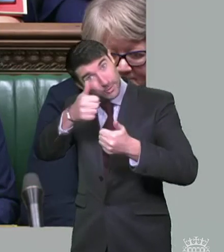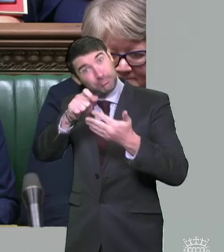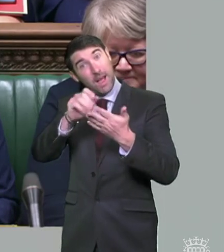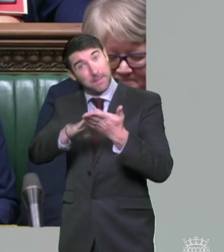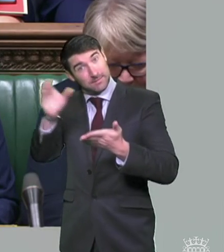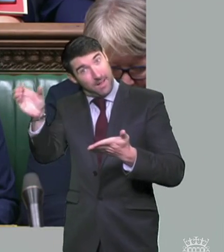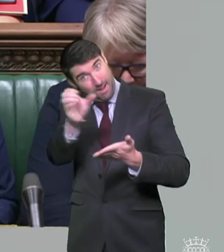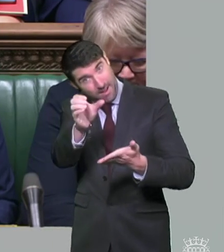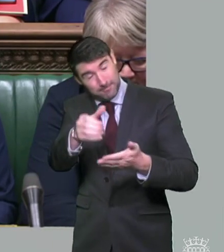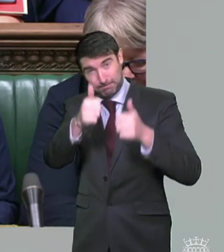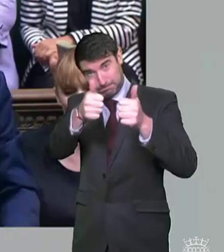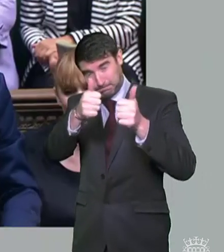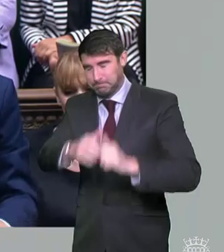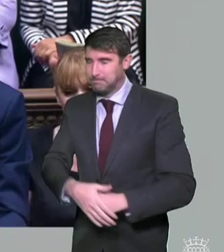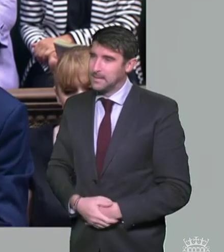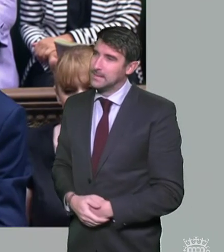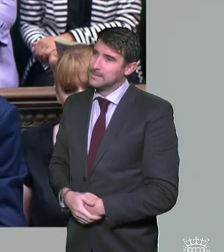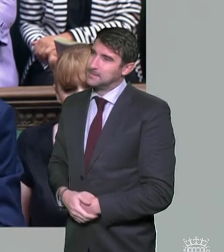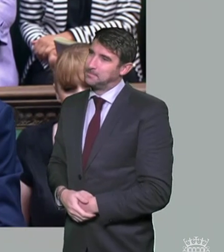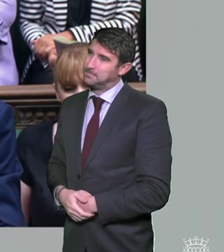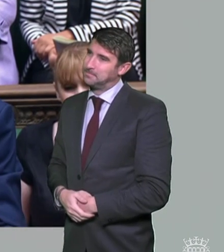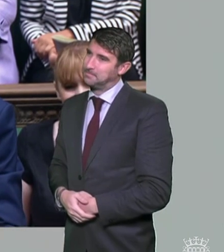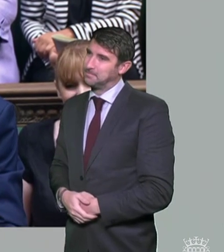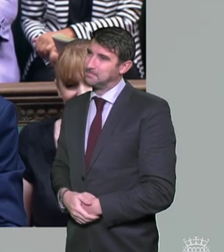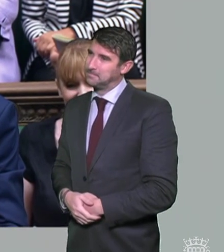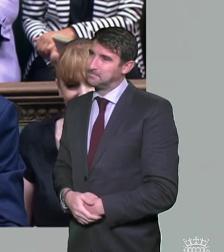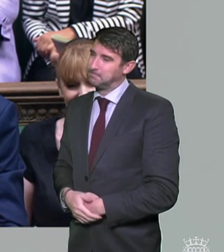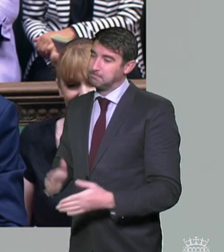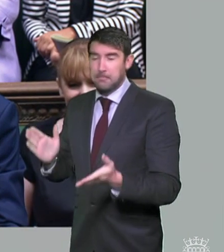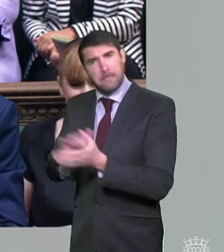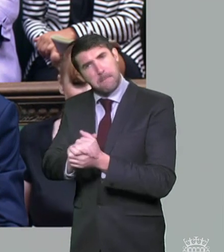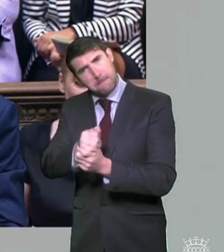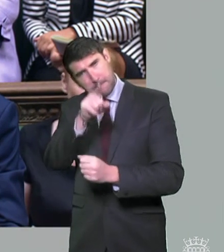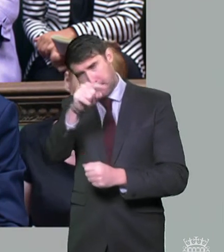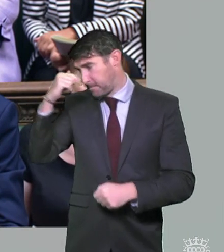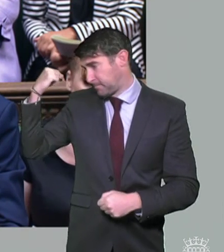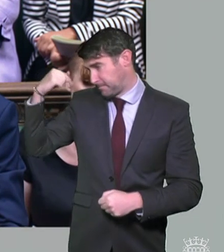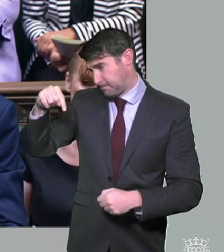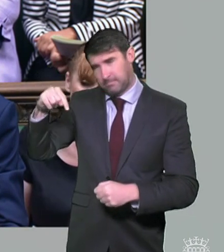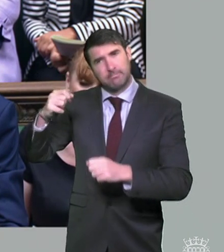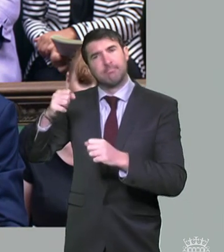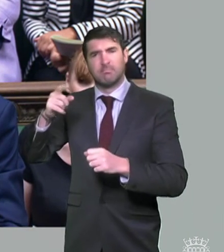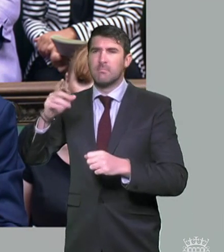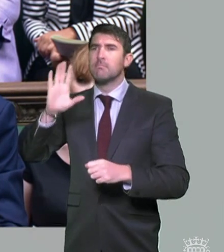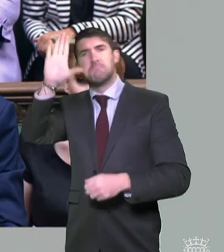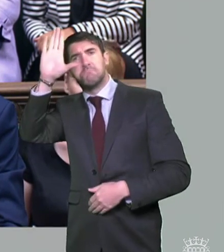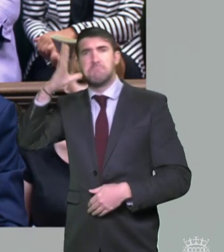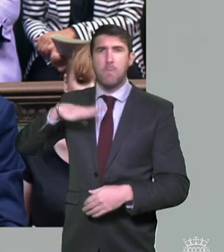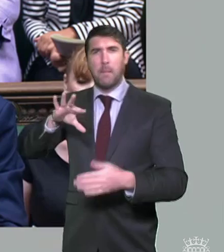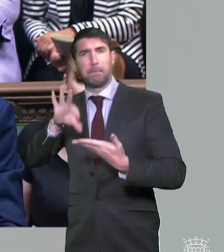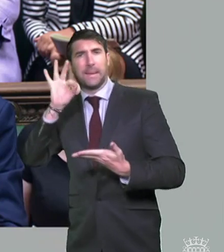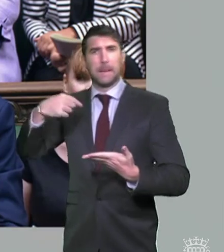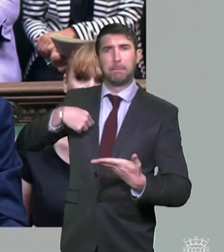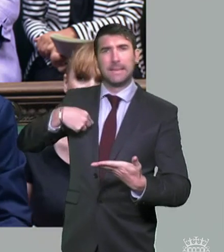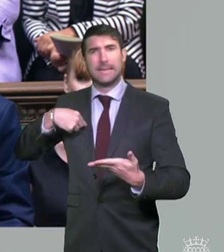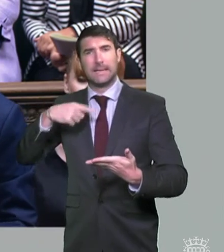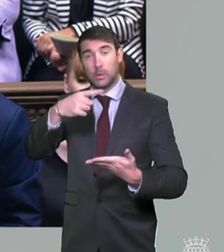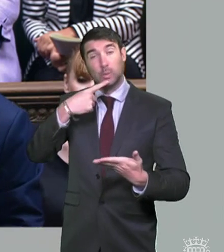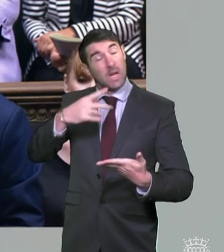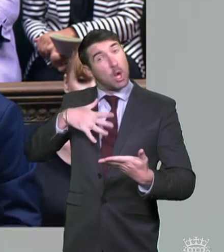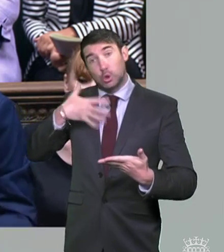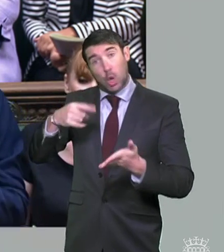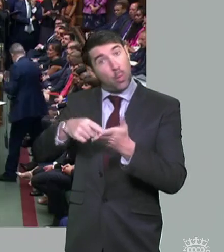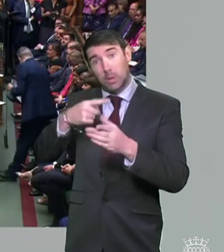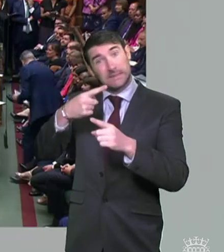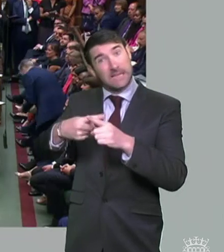When she said in her leadership campaign that she was against windfall taxes, did she mean it?